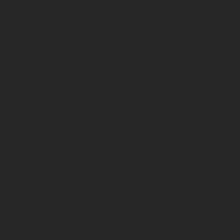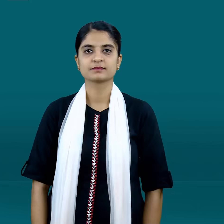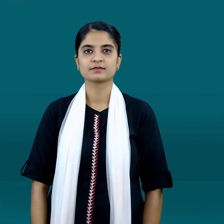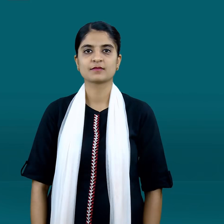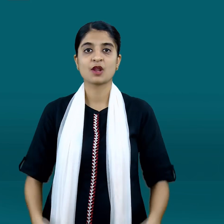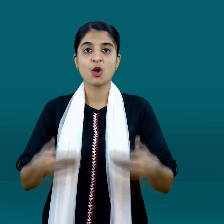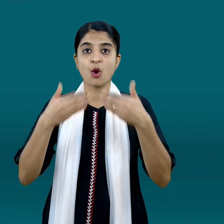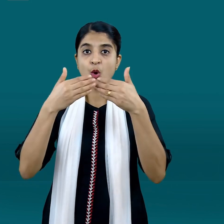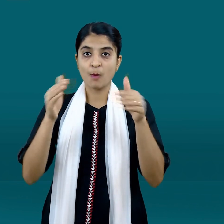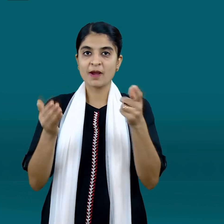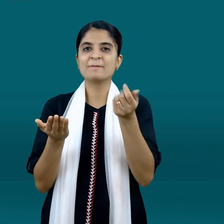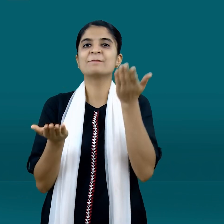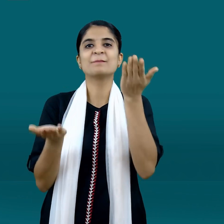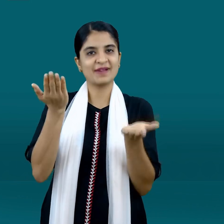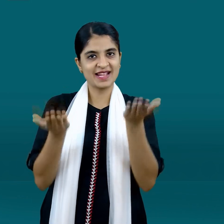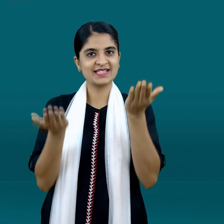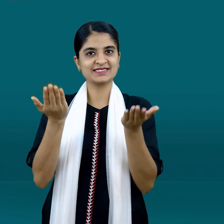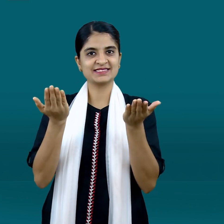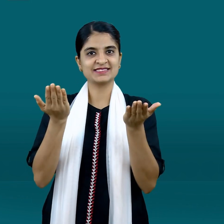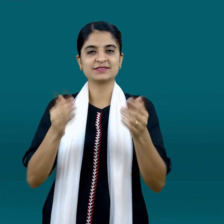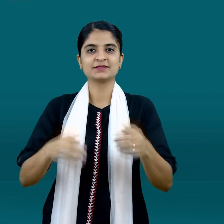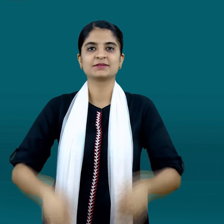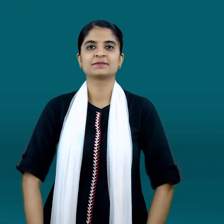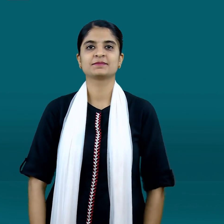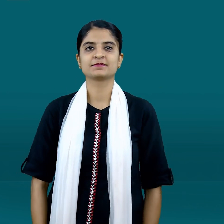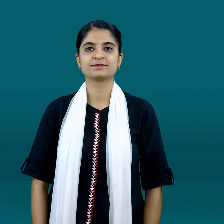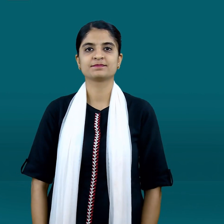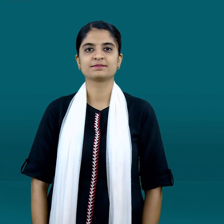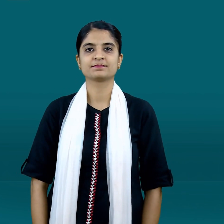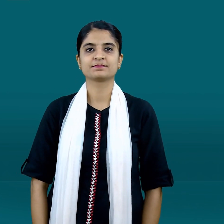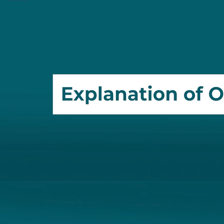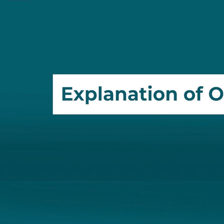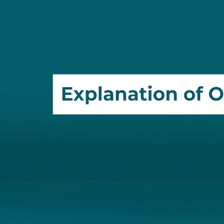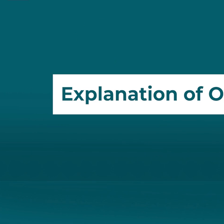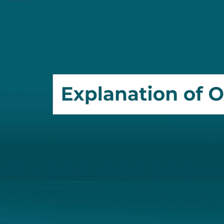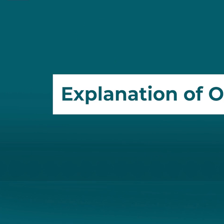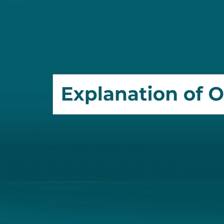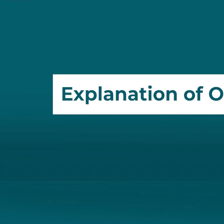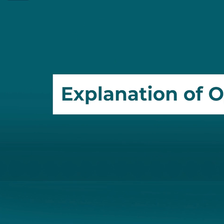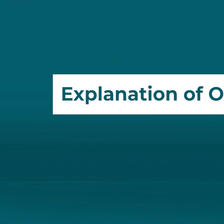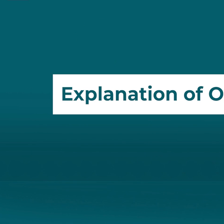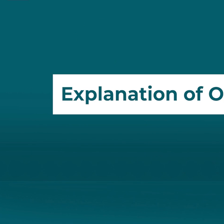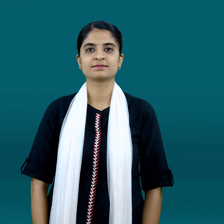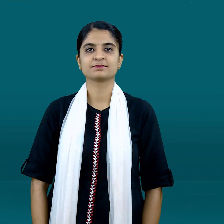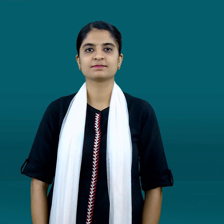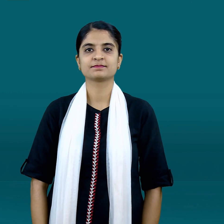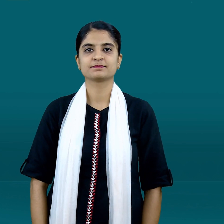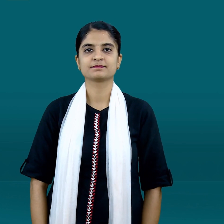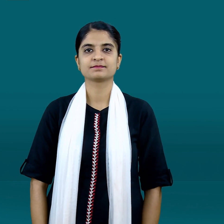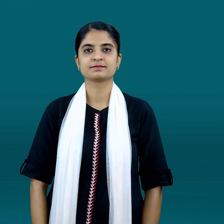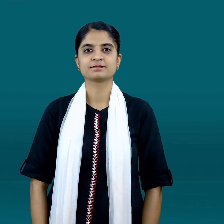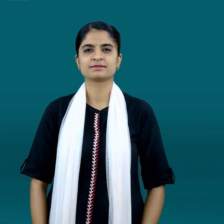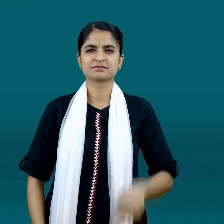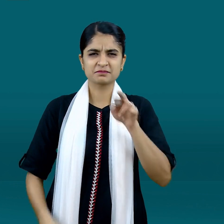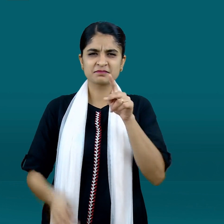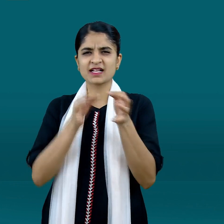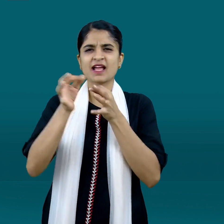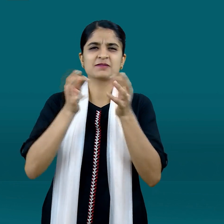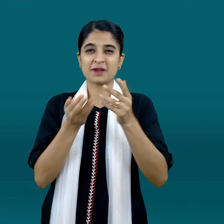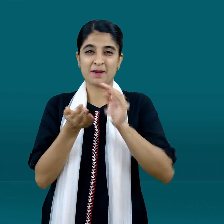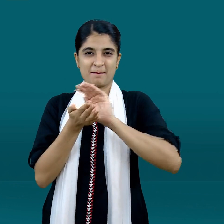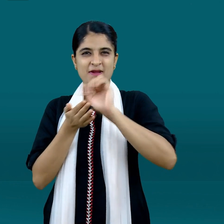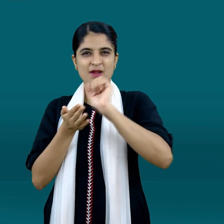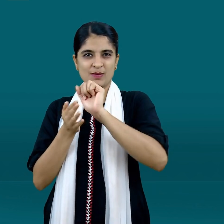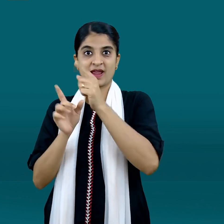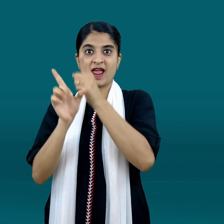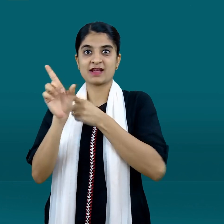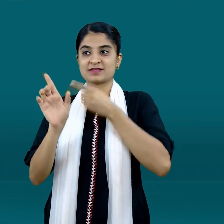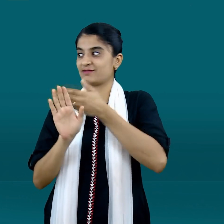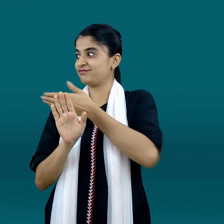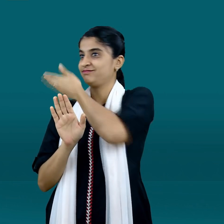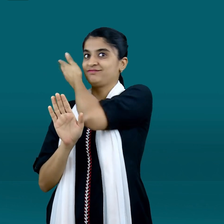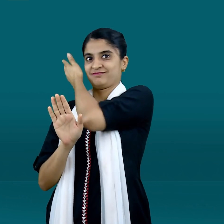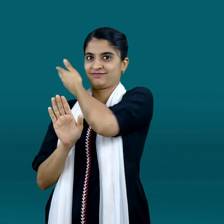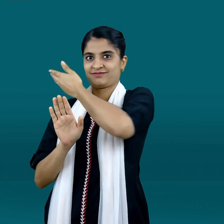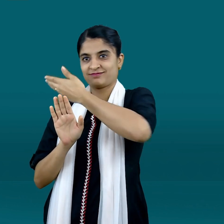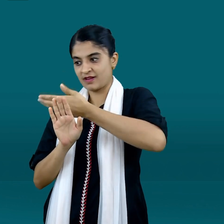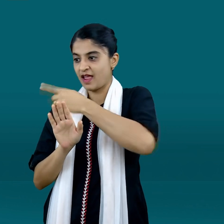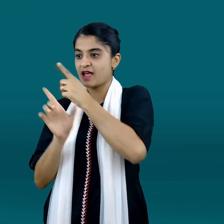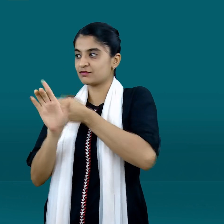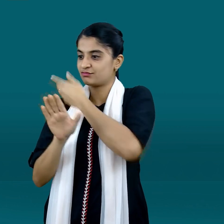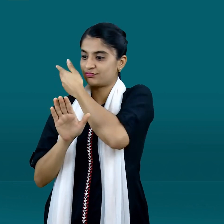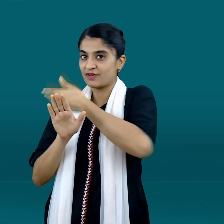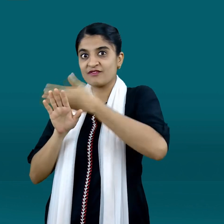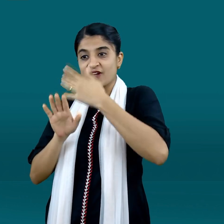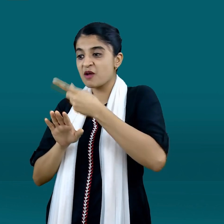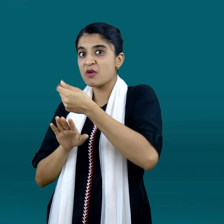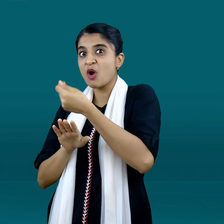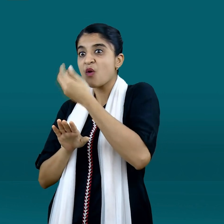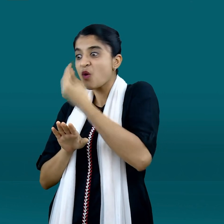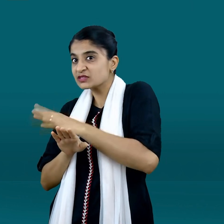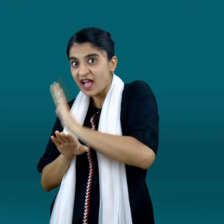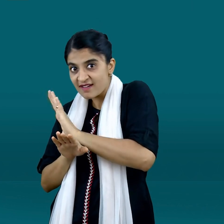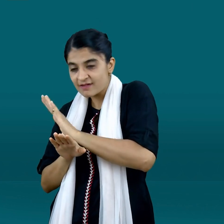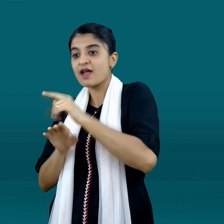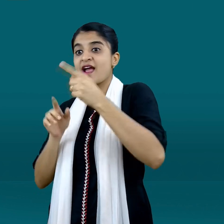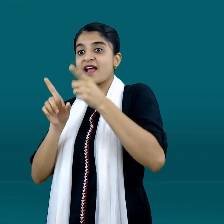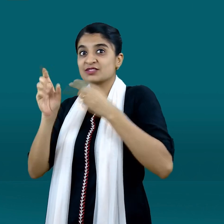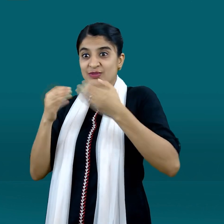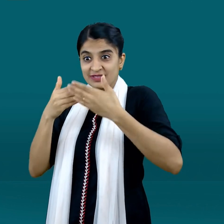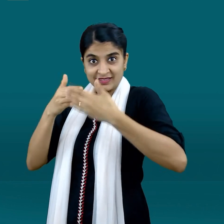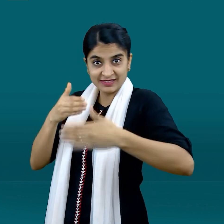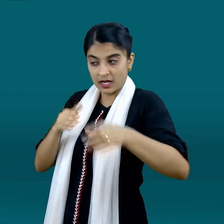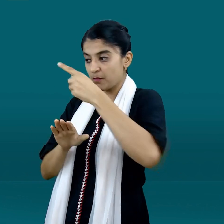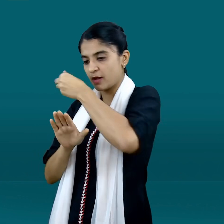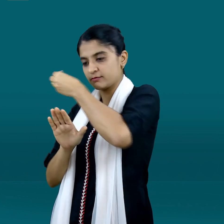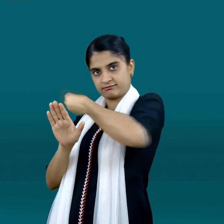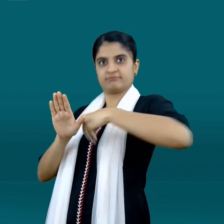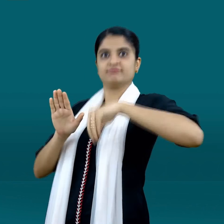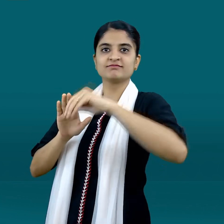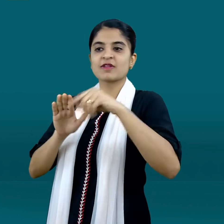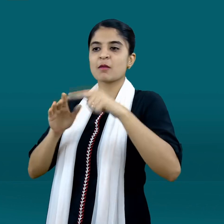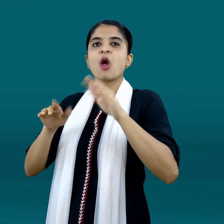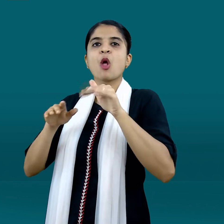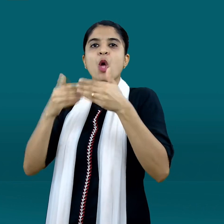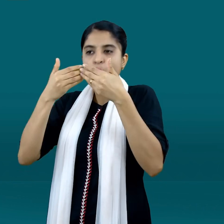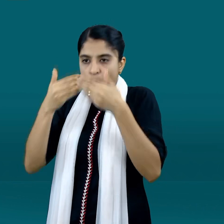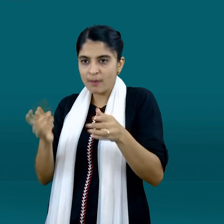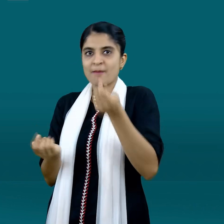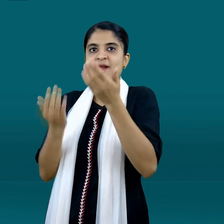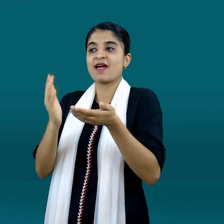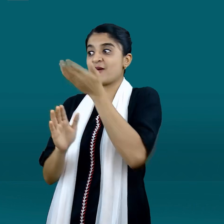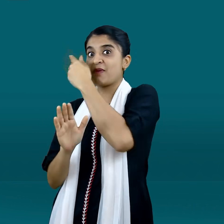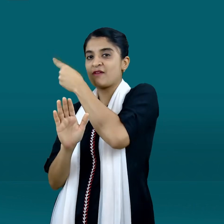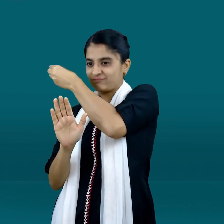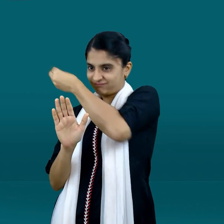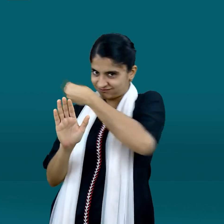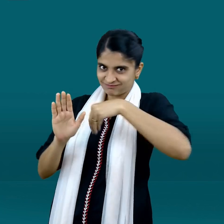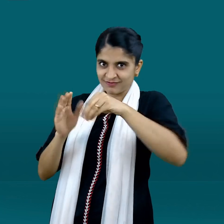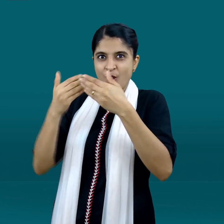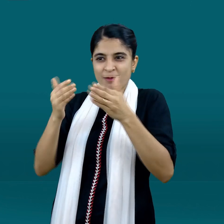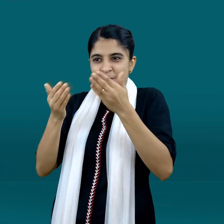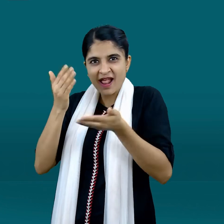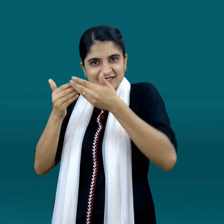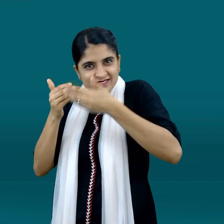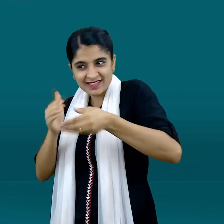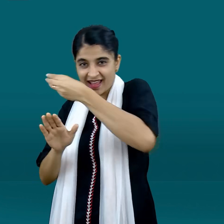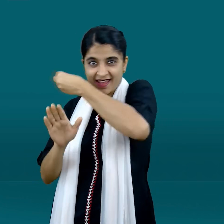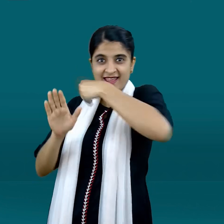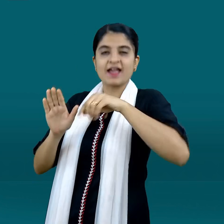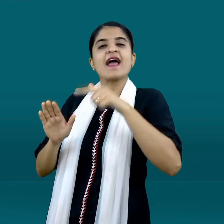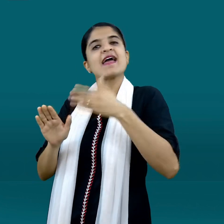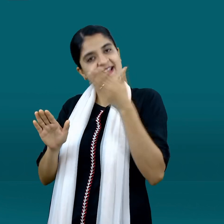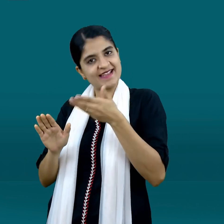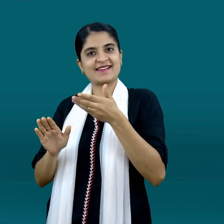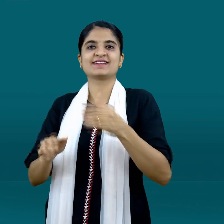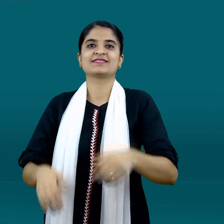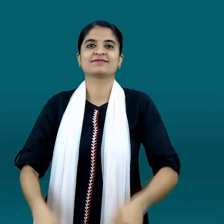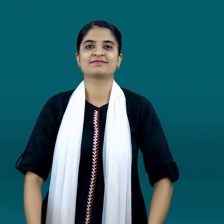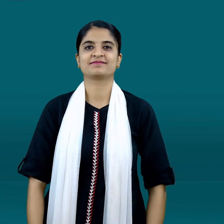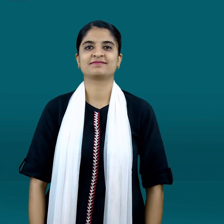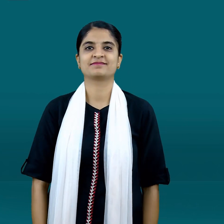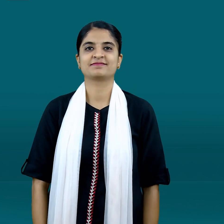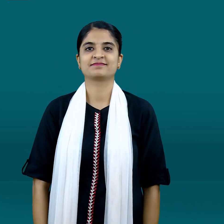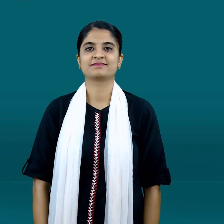Opening Balance